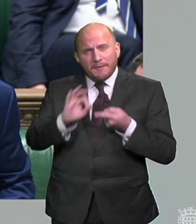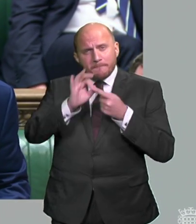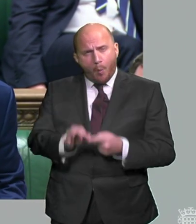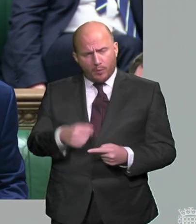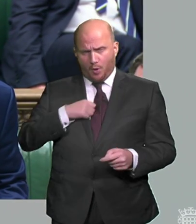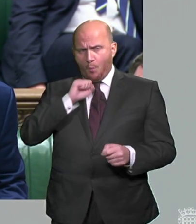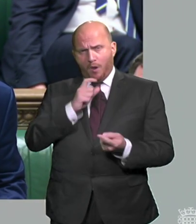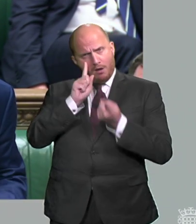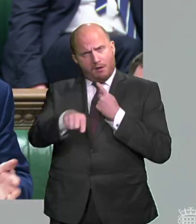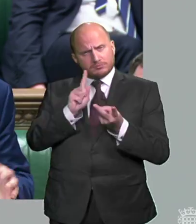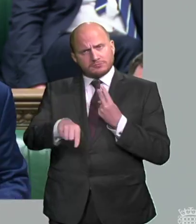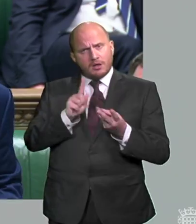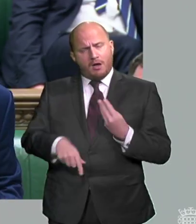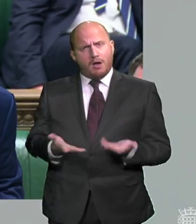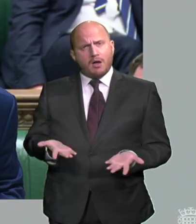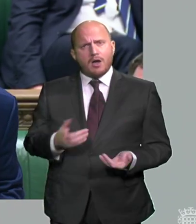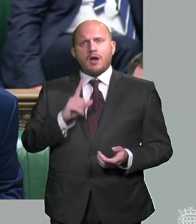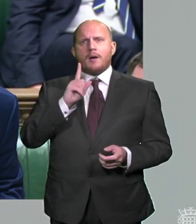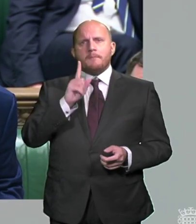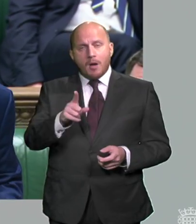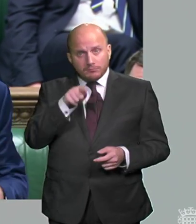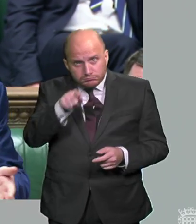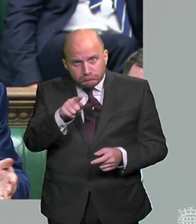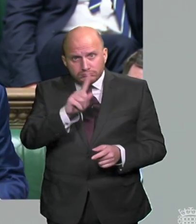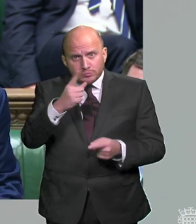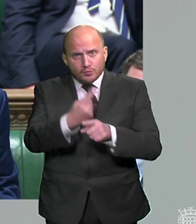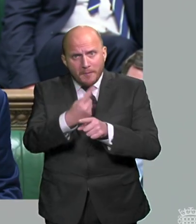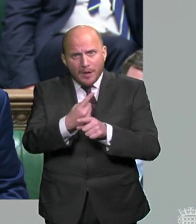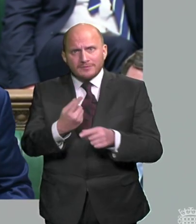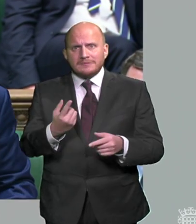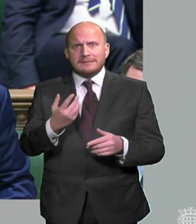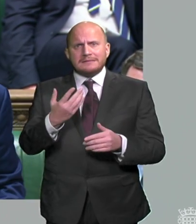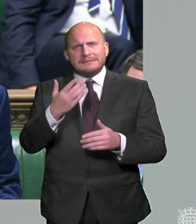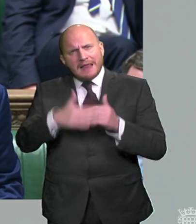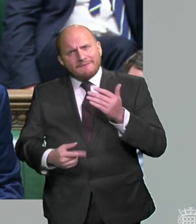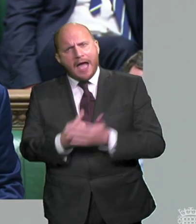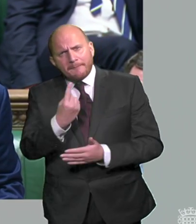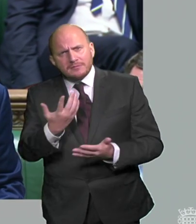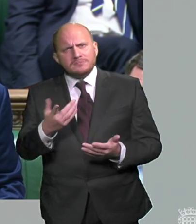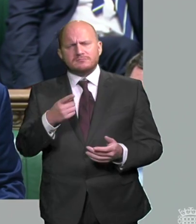That never happened.